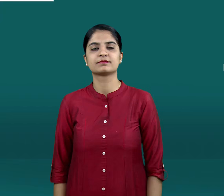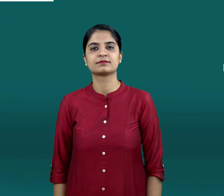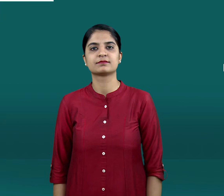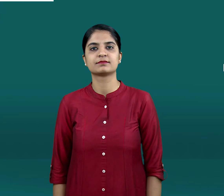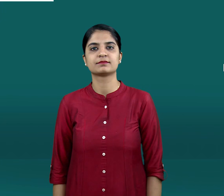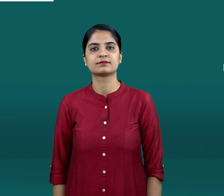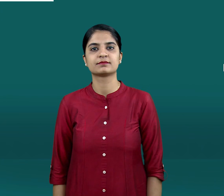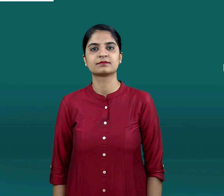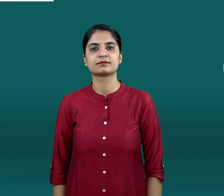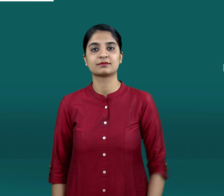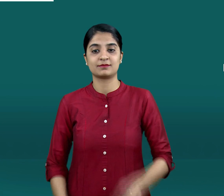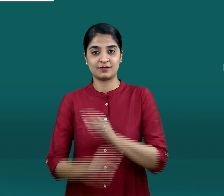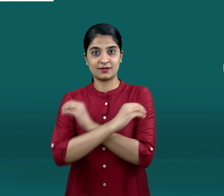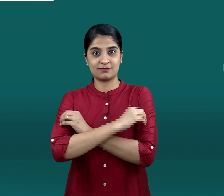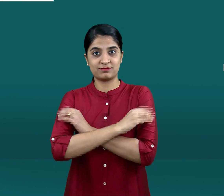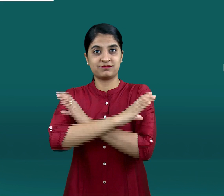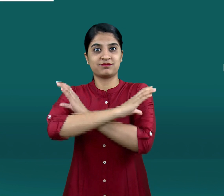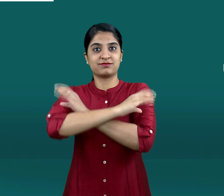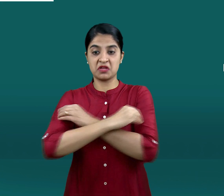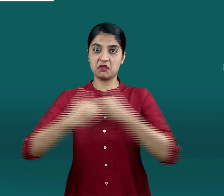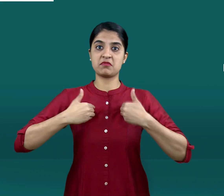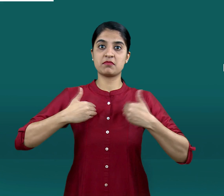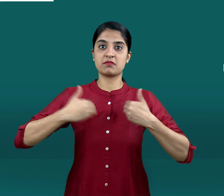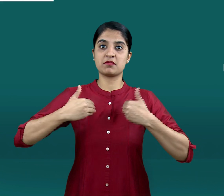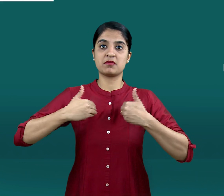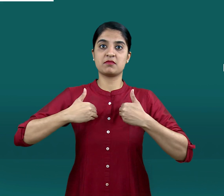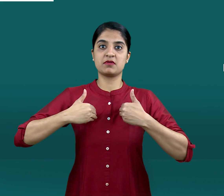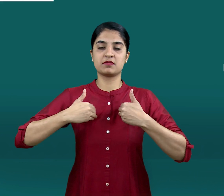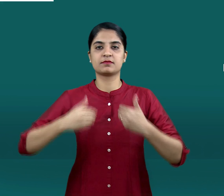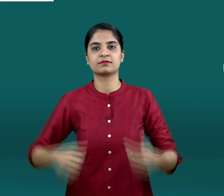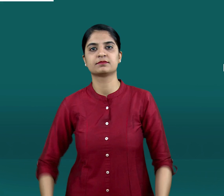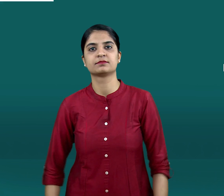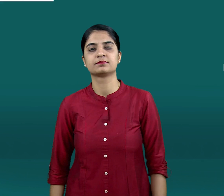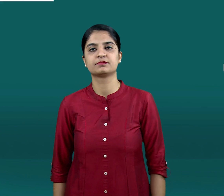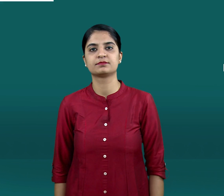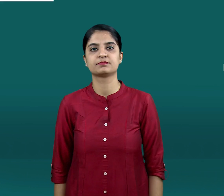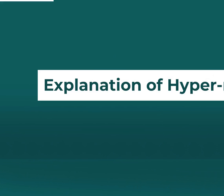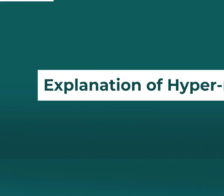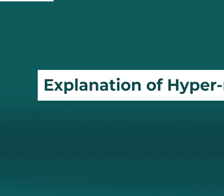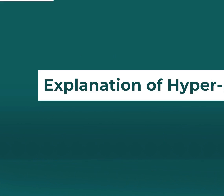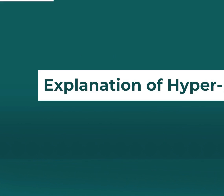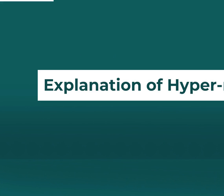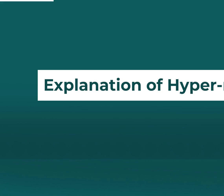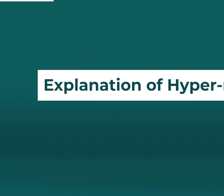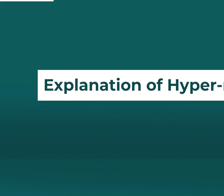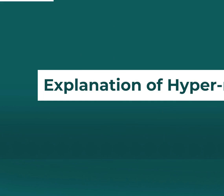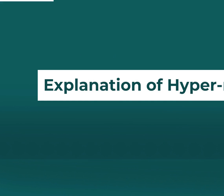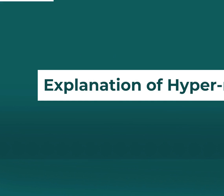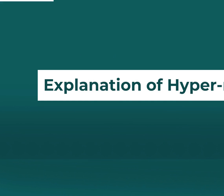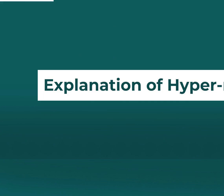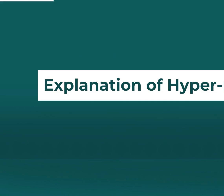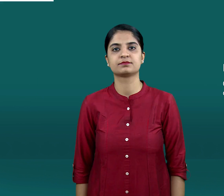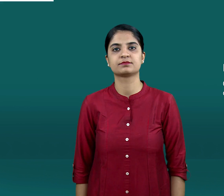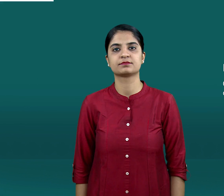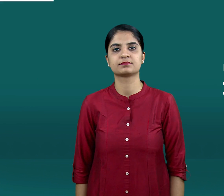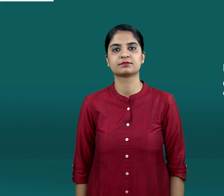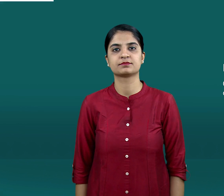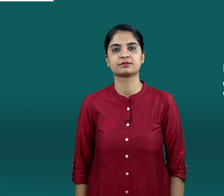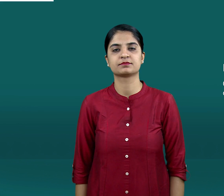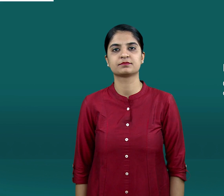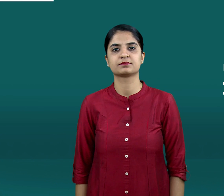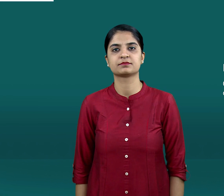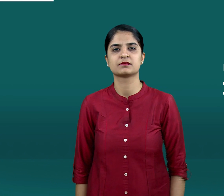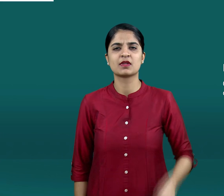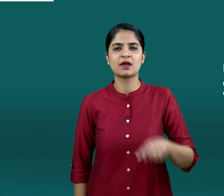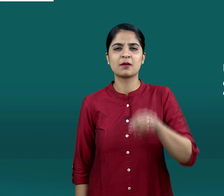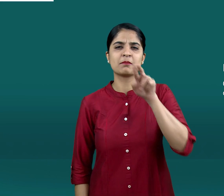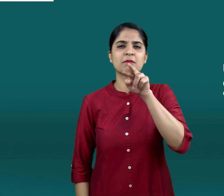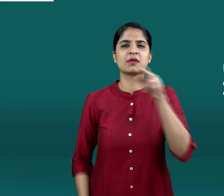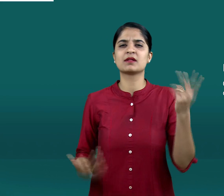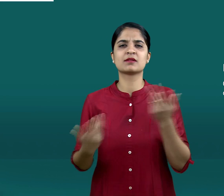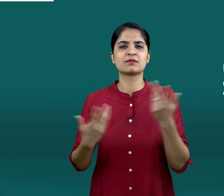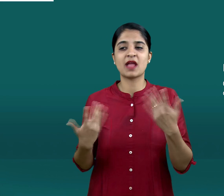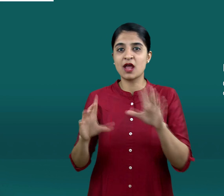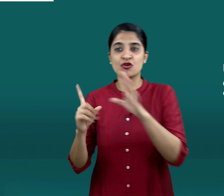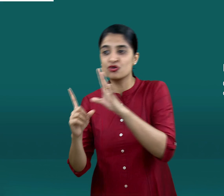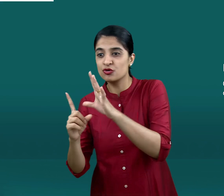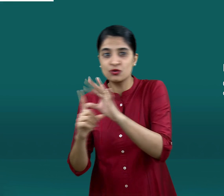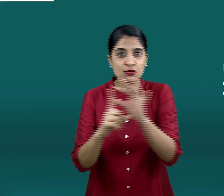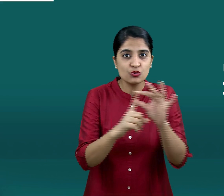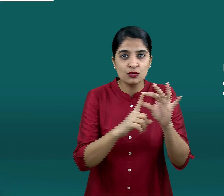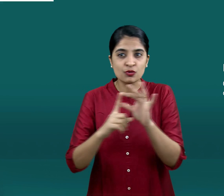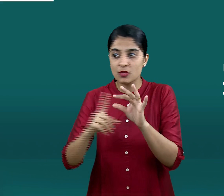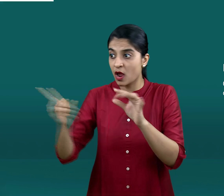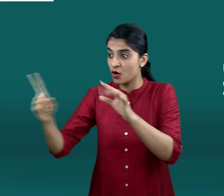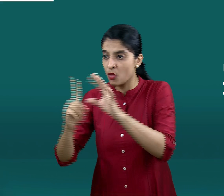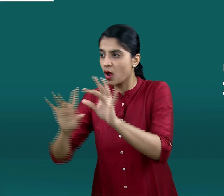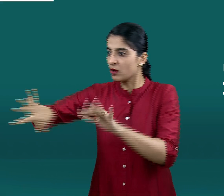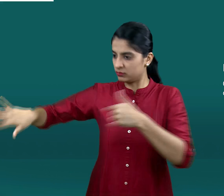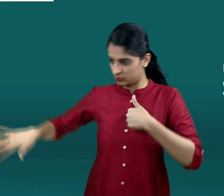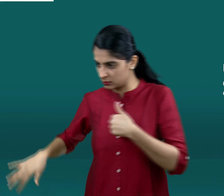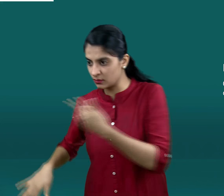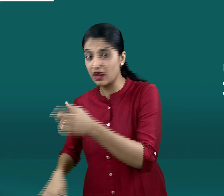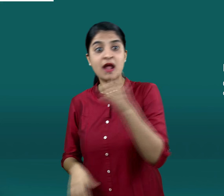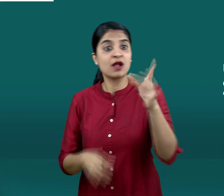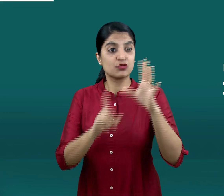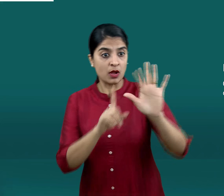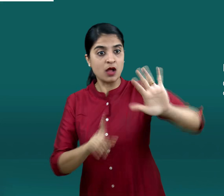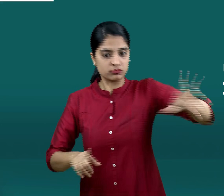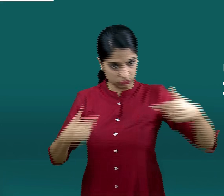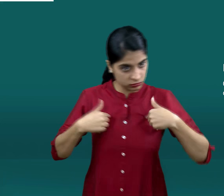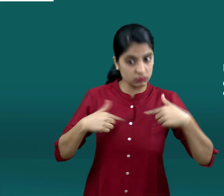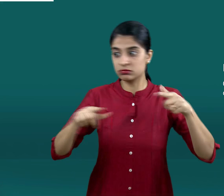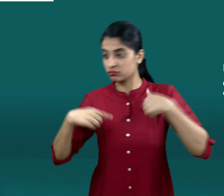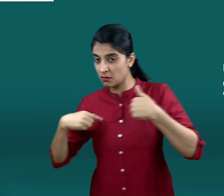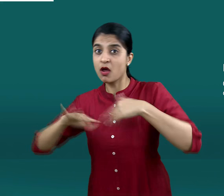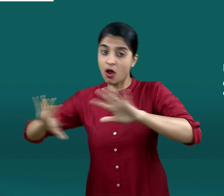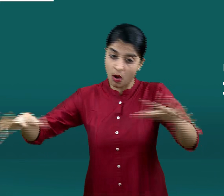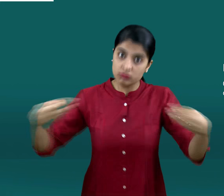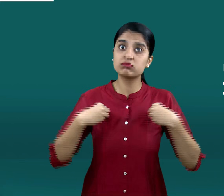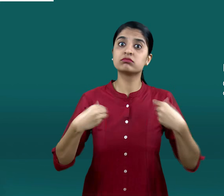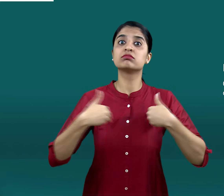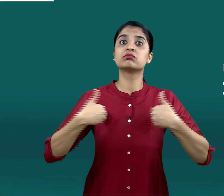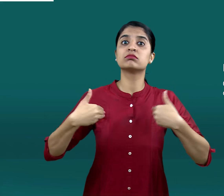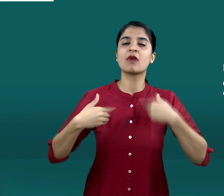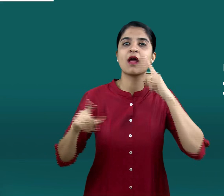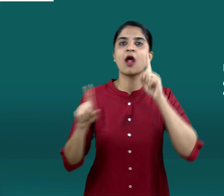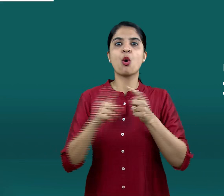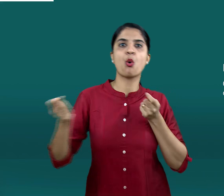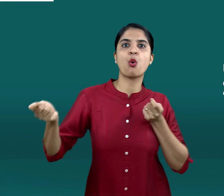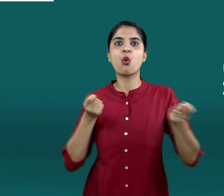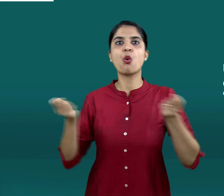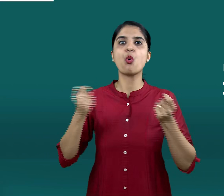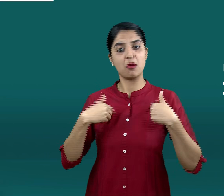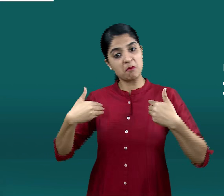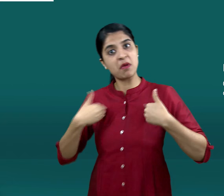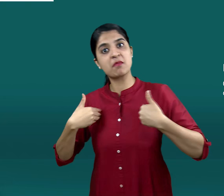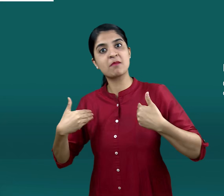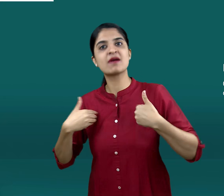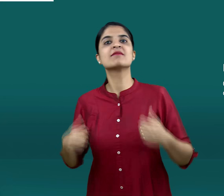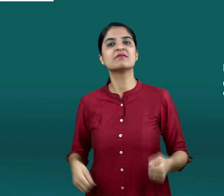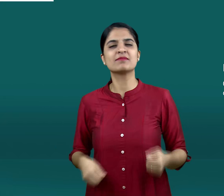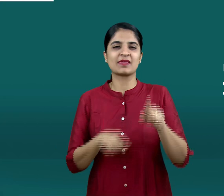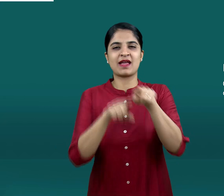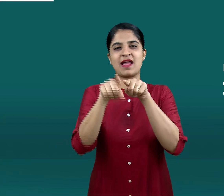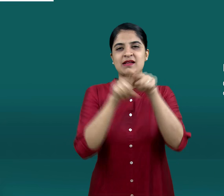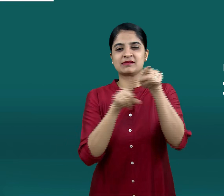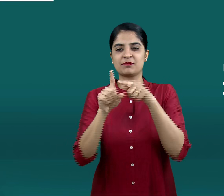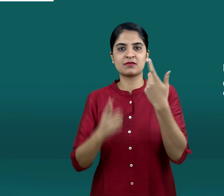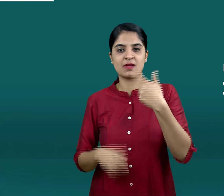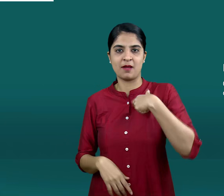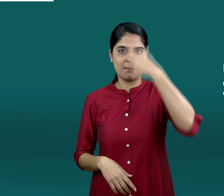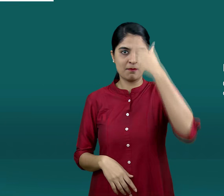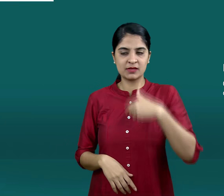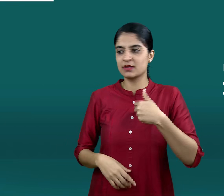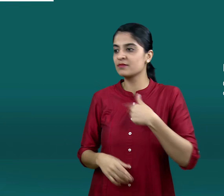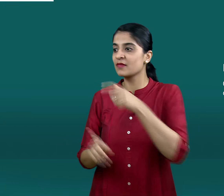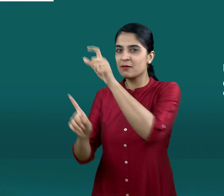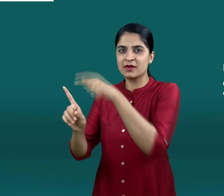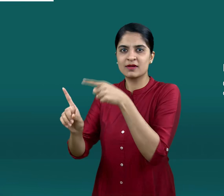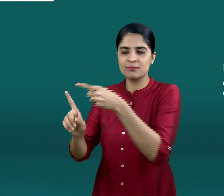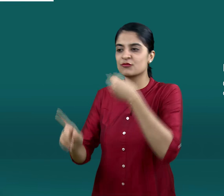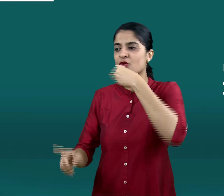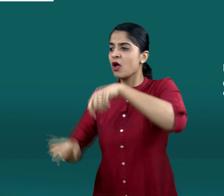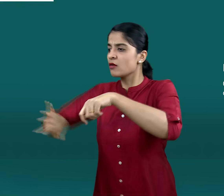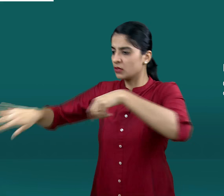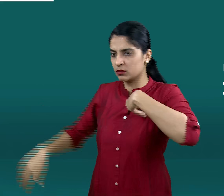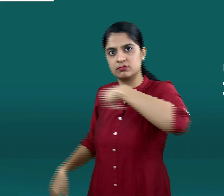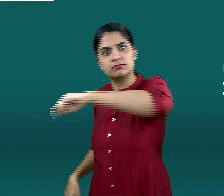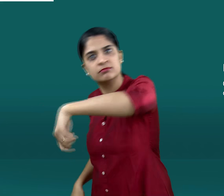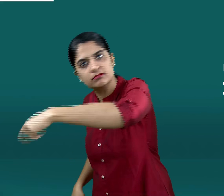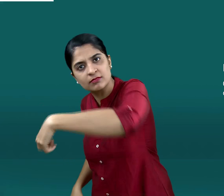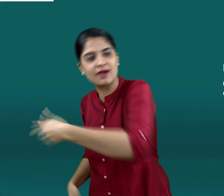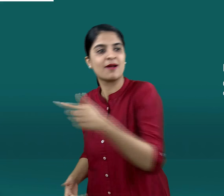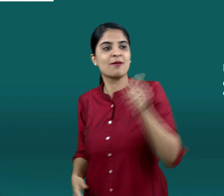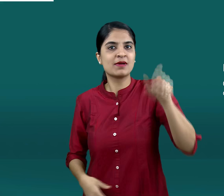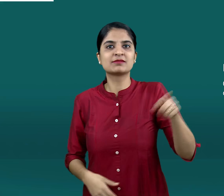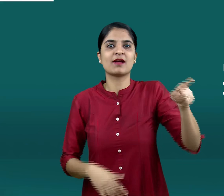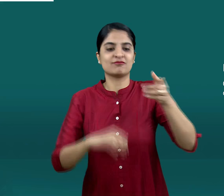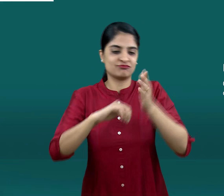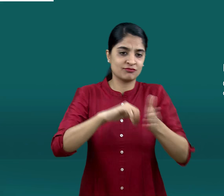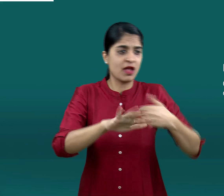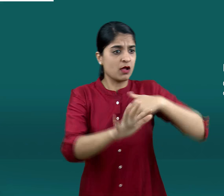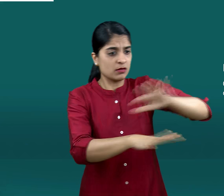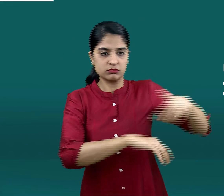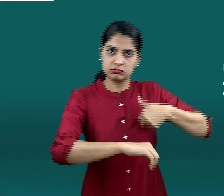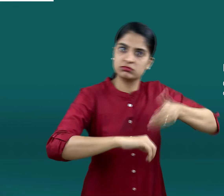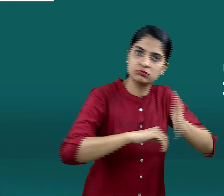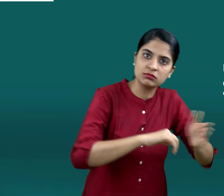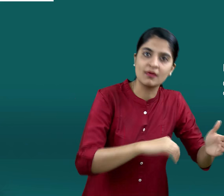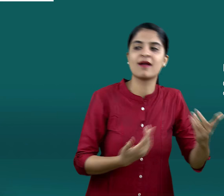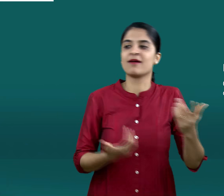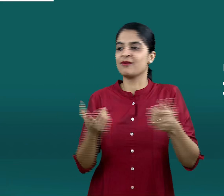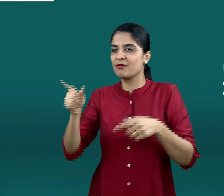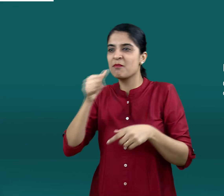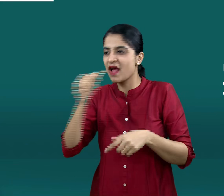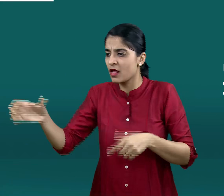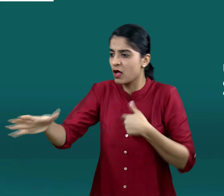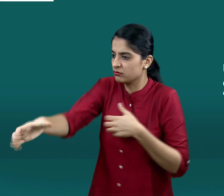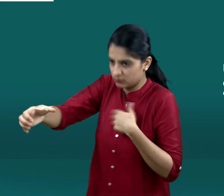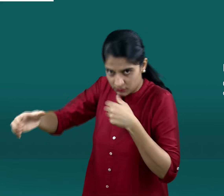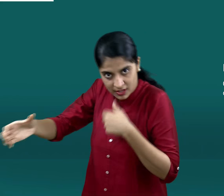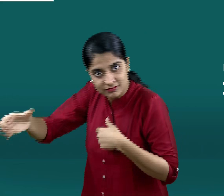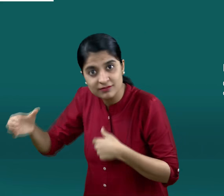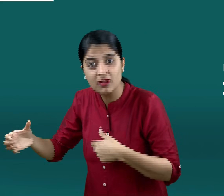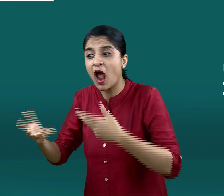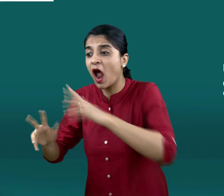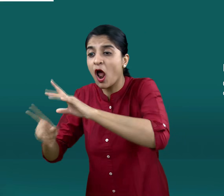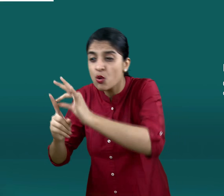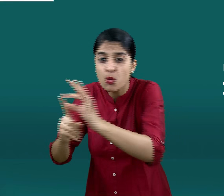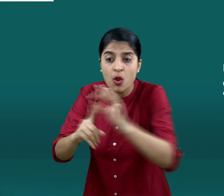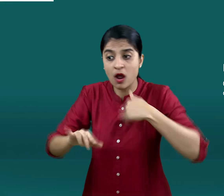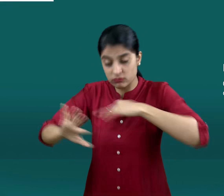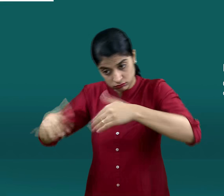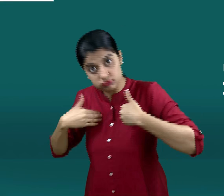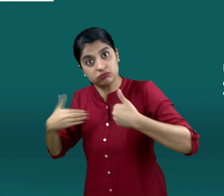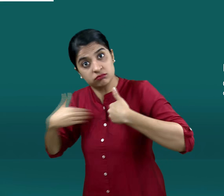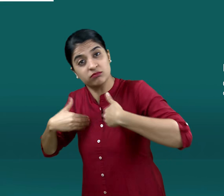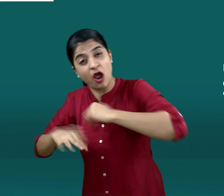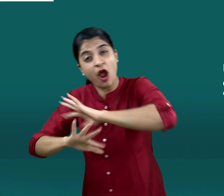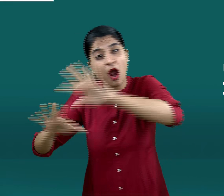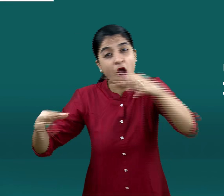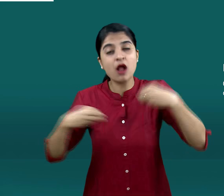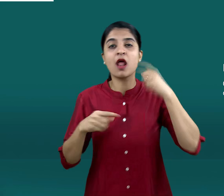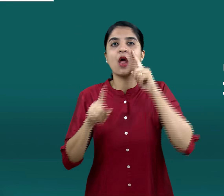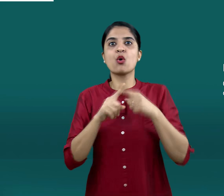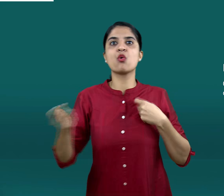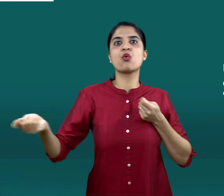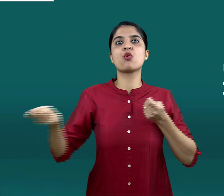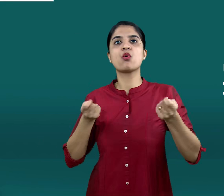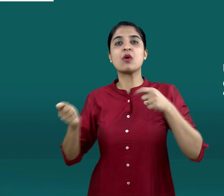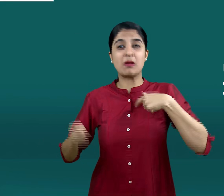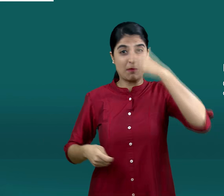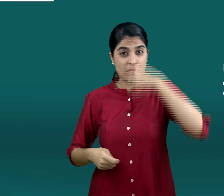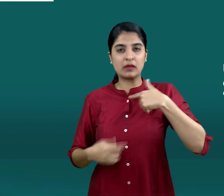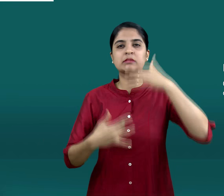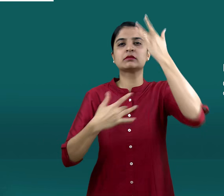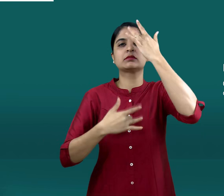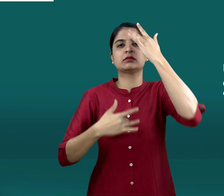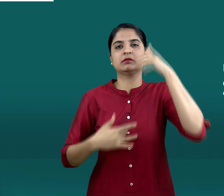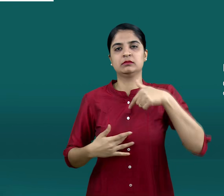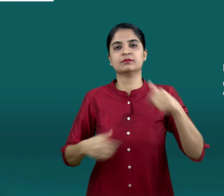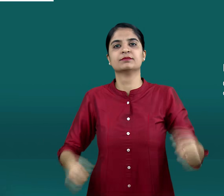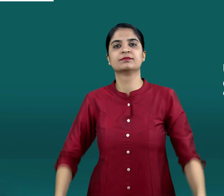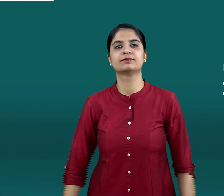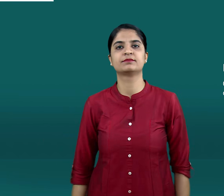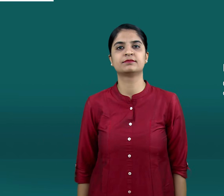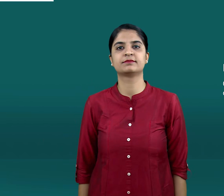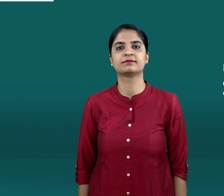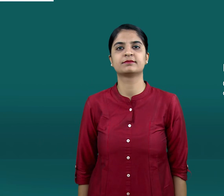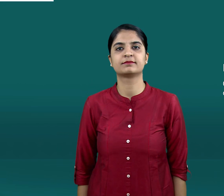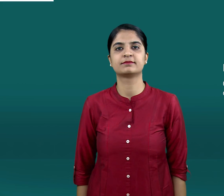Hyper-responsibility